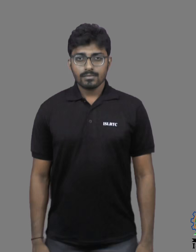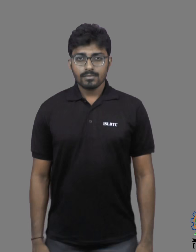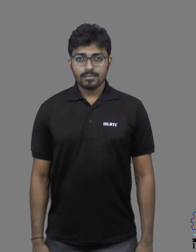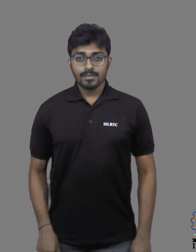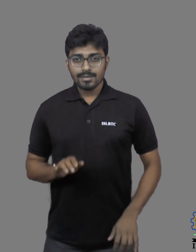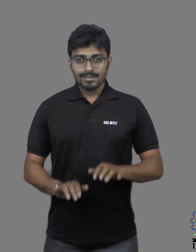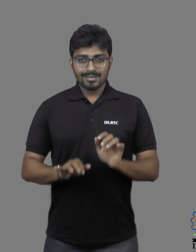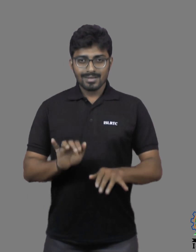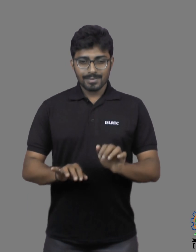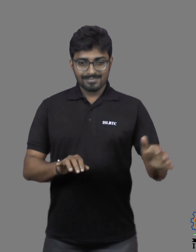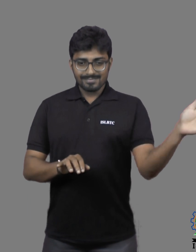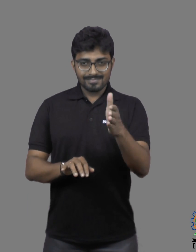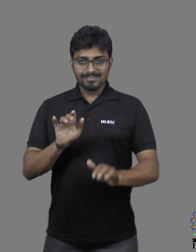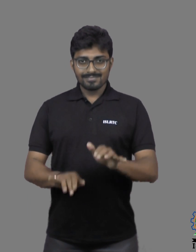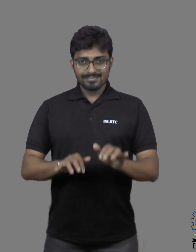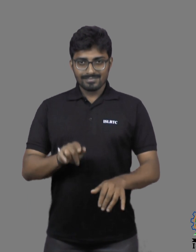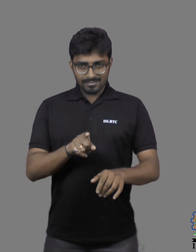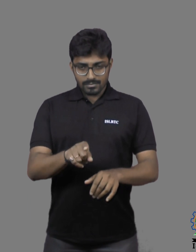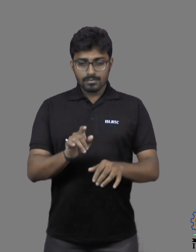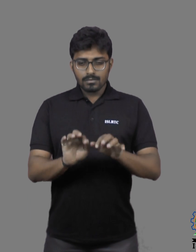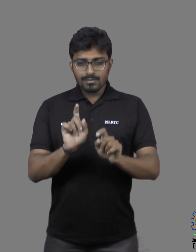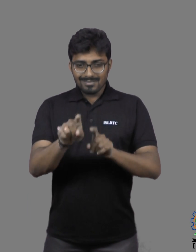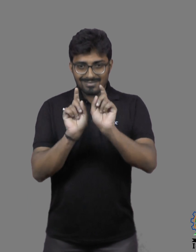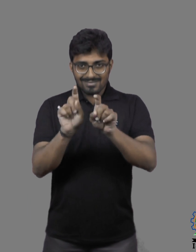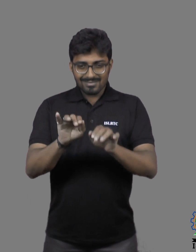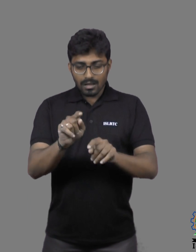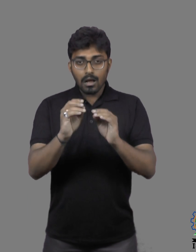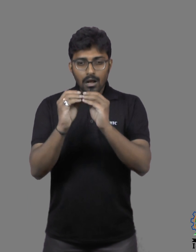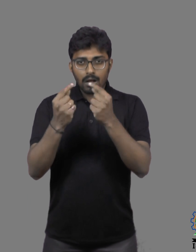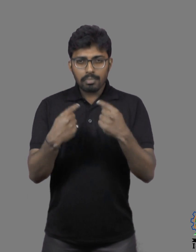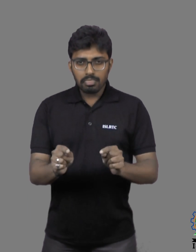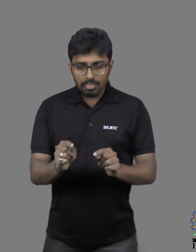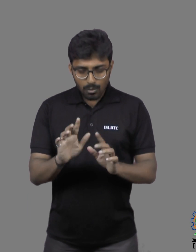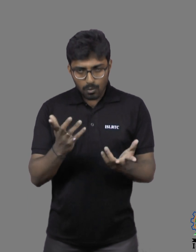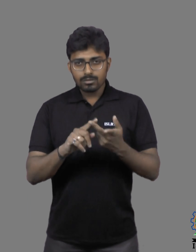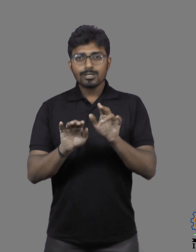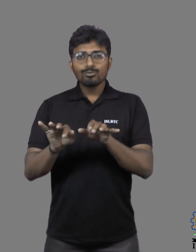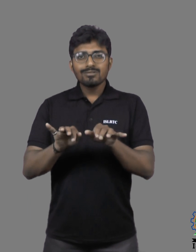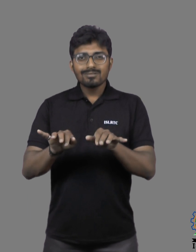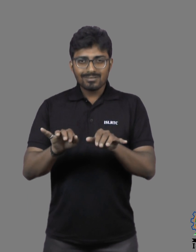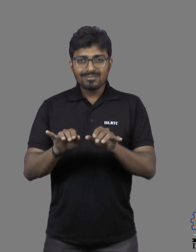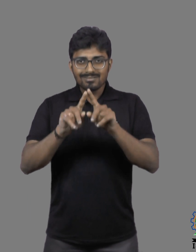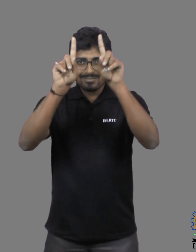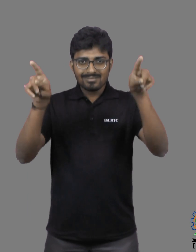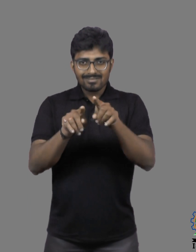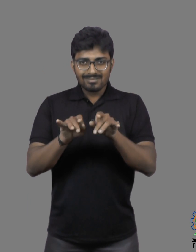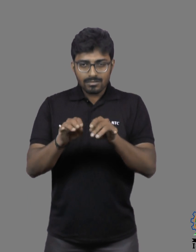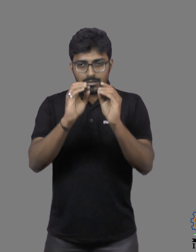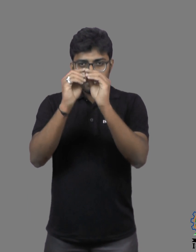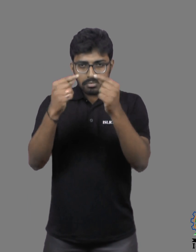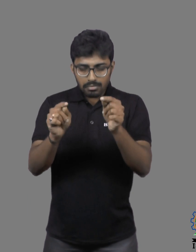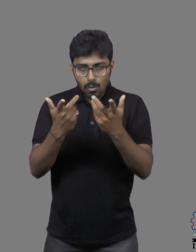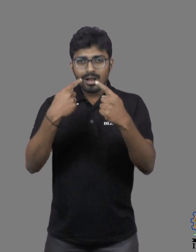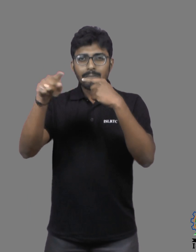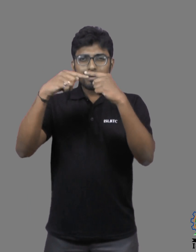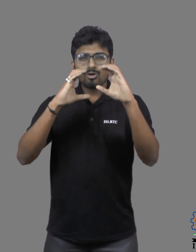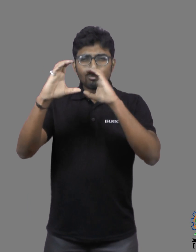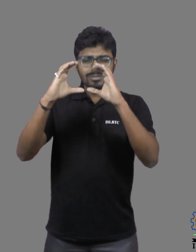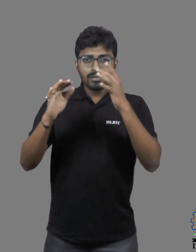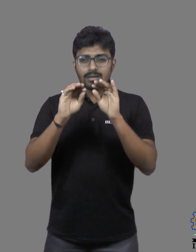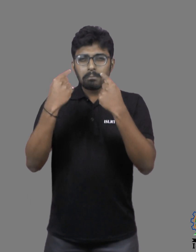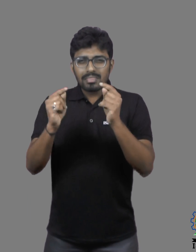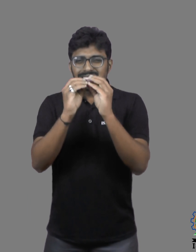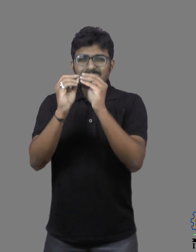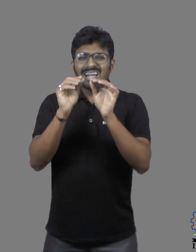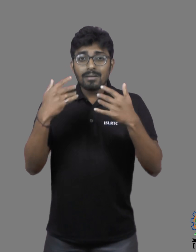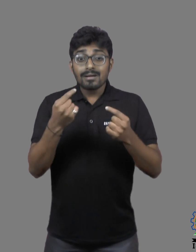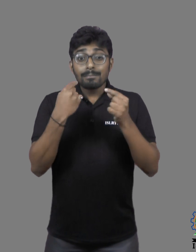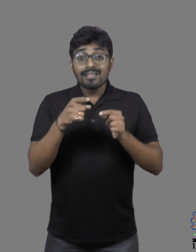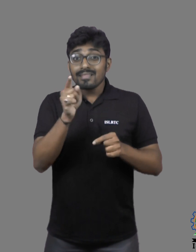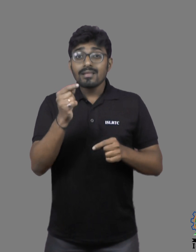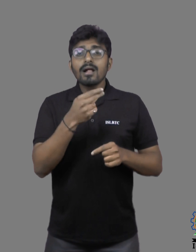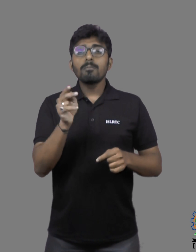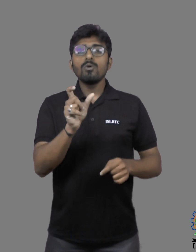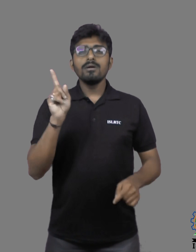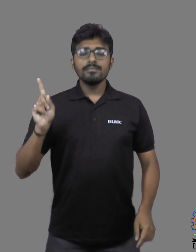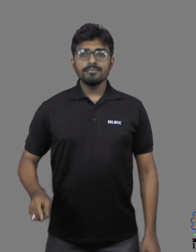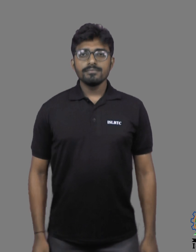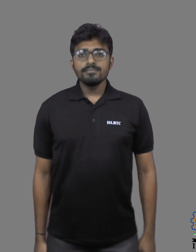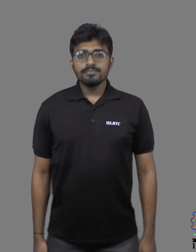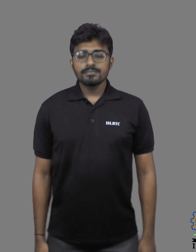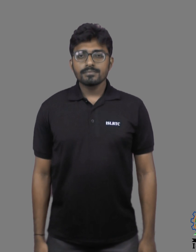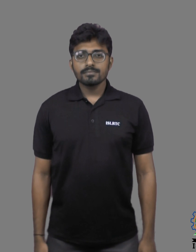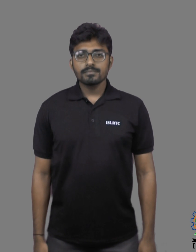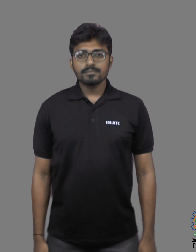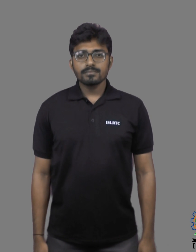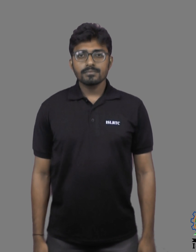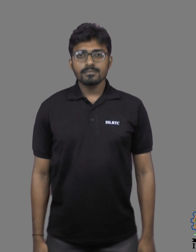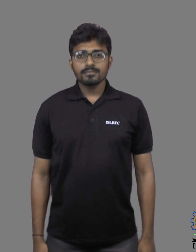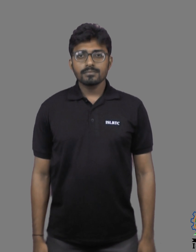Typographical Error